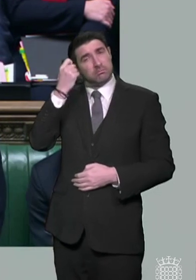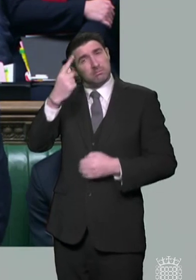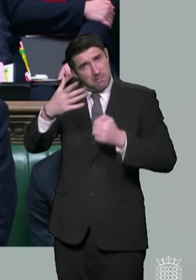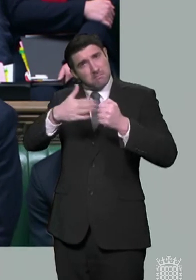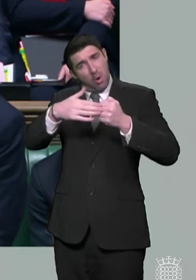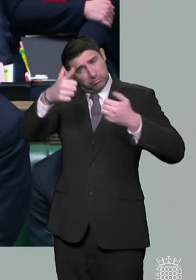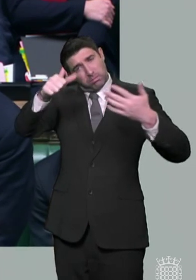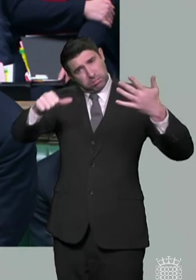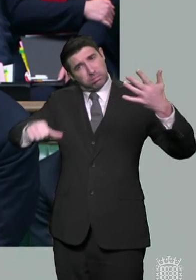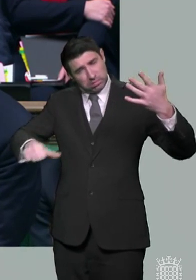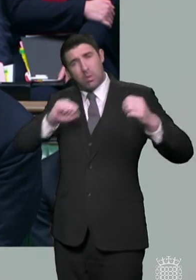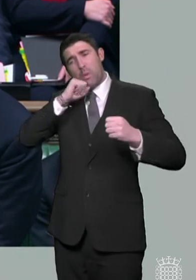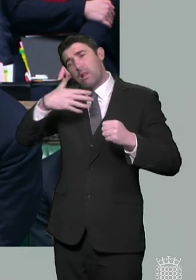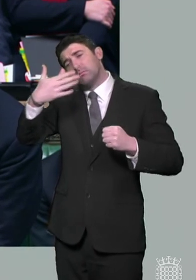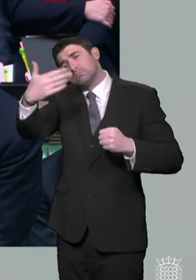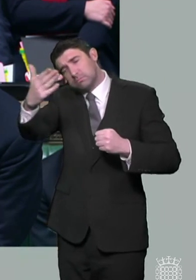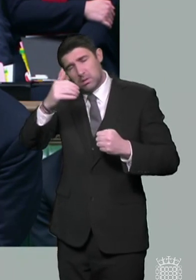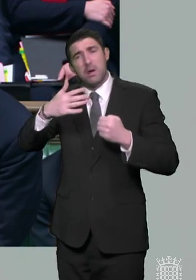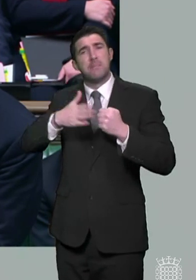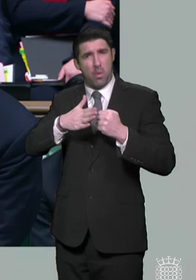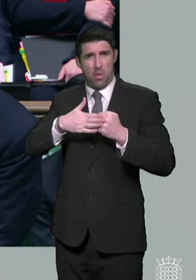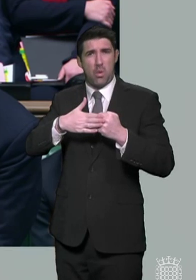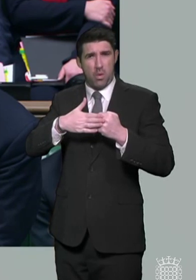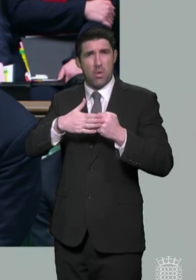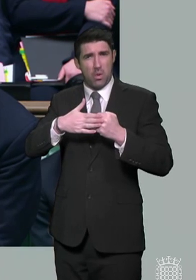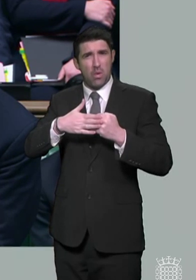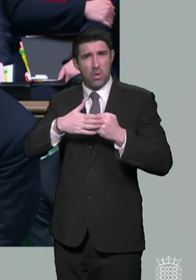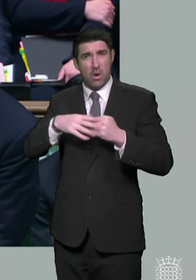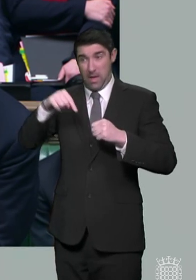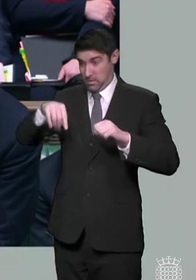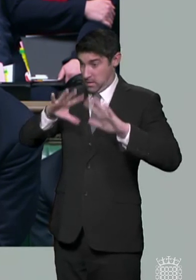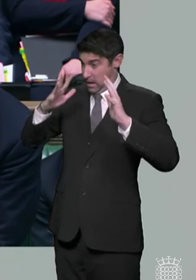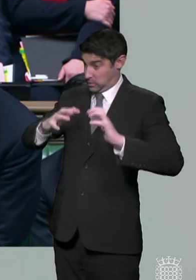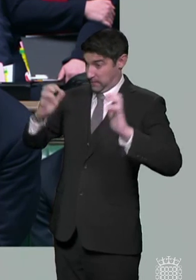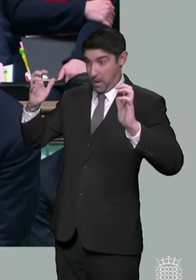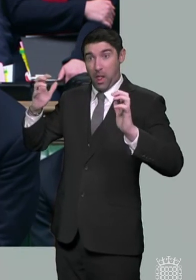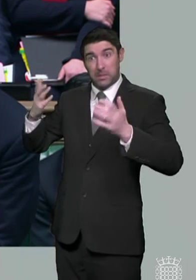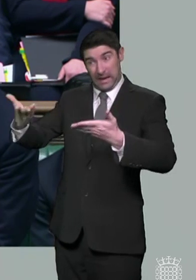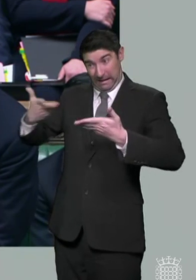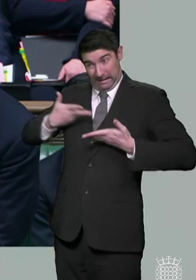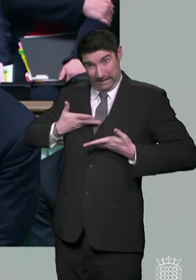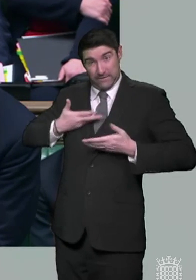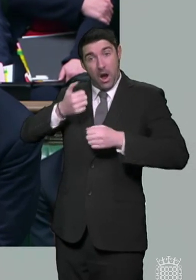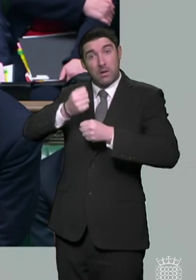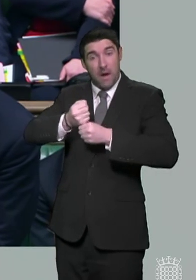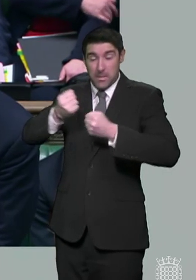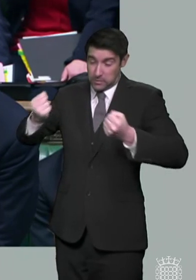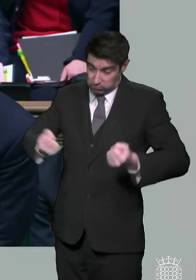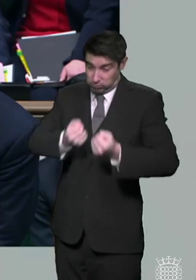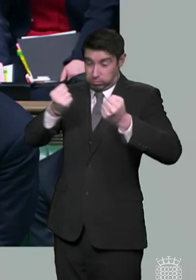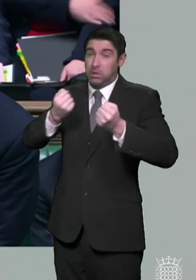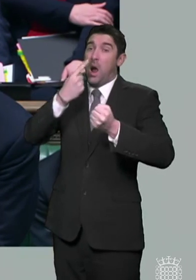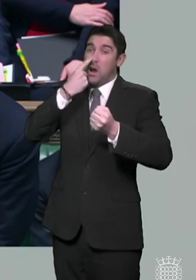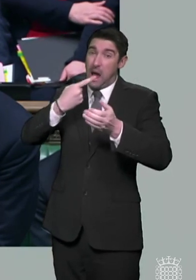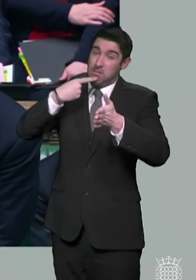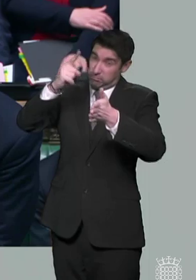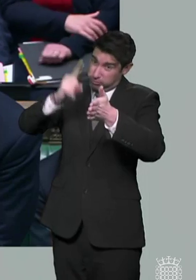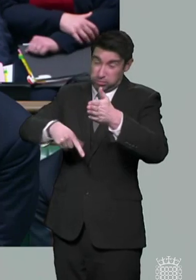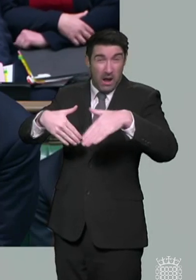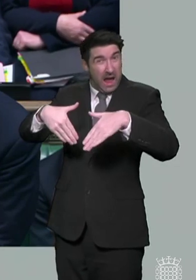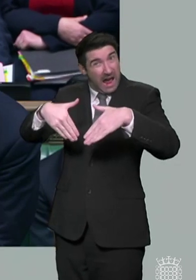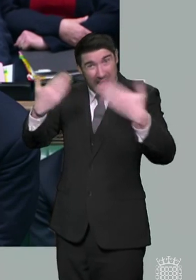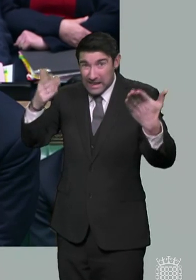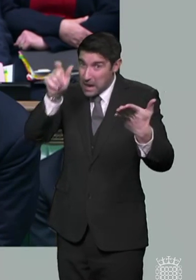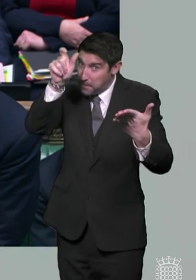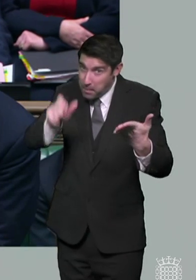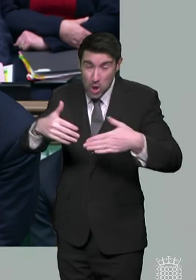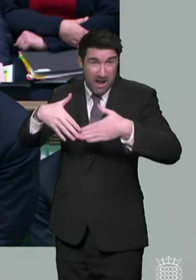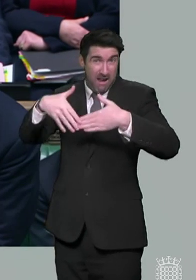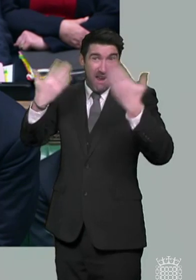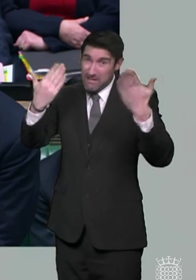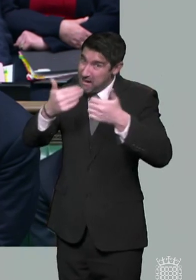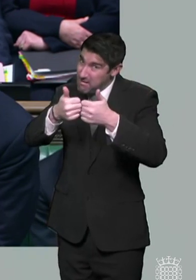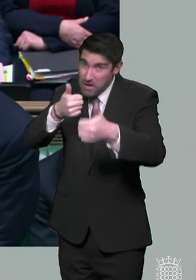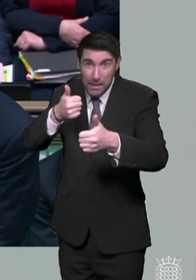Thanks to the powers that this House and this Government have taken, we can sanction any individual or company connected to the Putin regime.